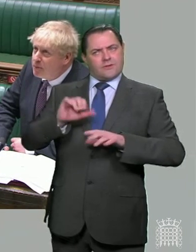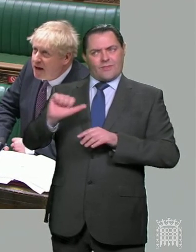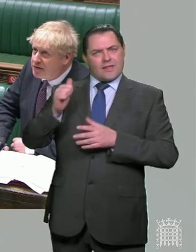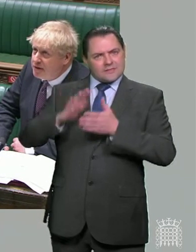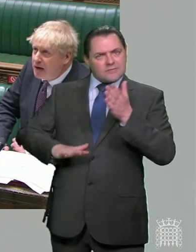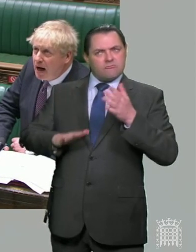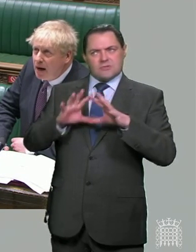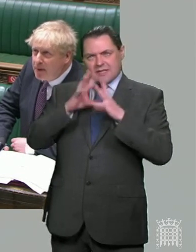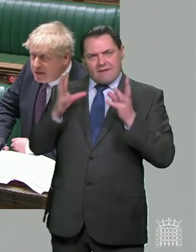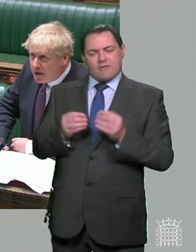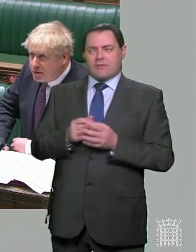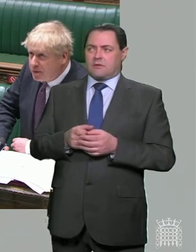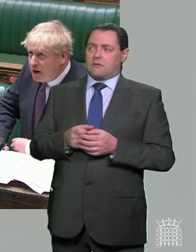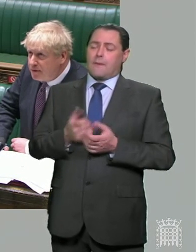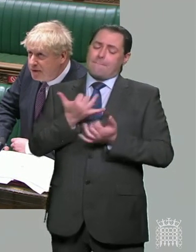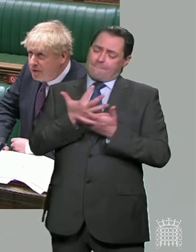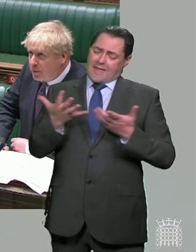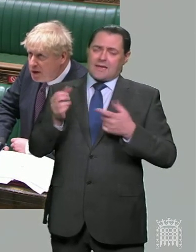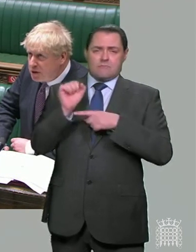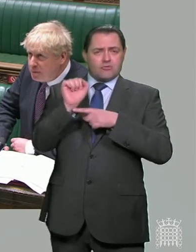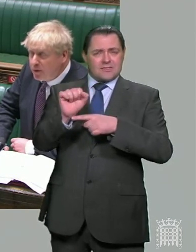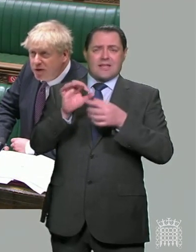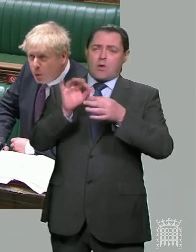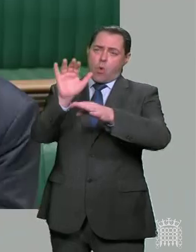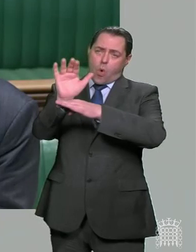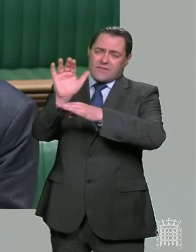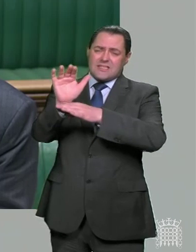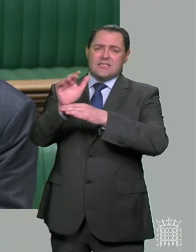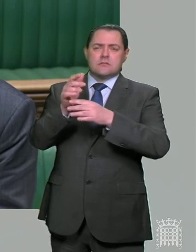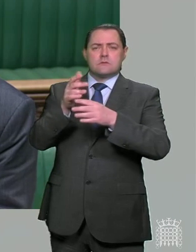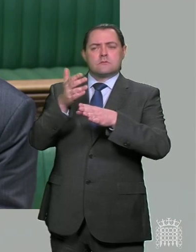We have protected many veterans with the Overseas Operations Bill.